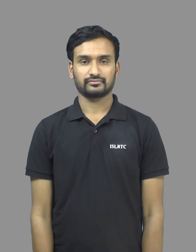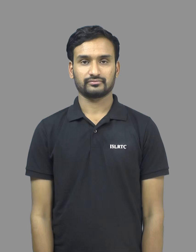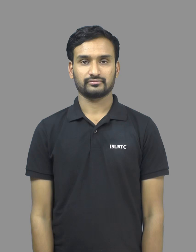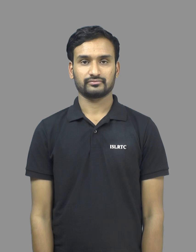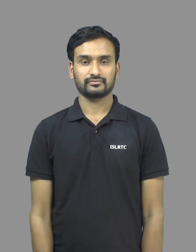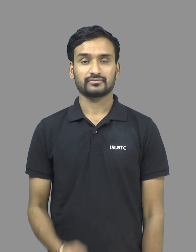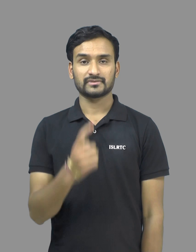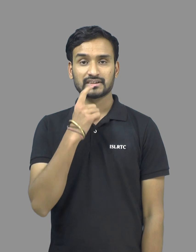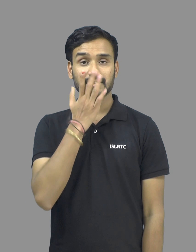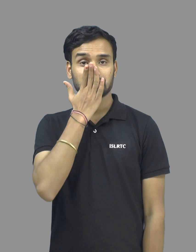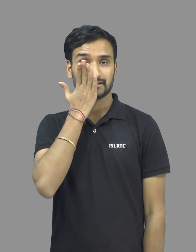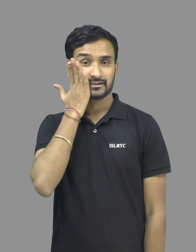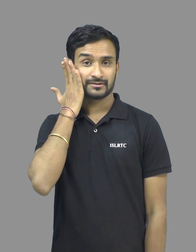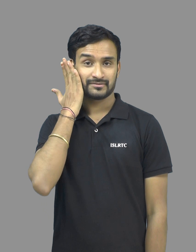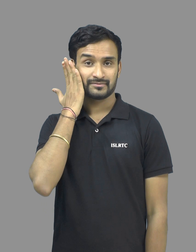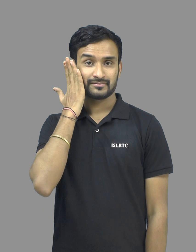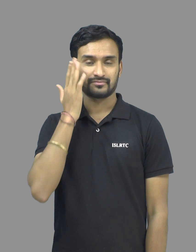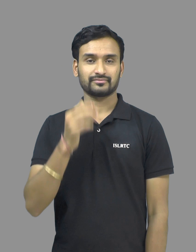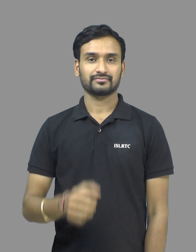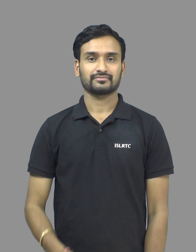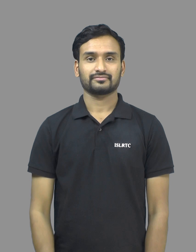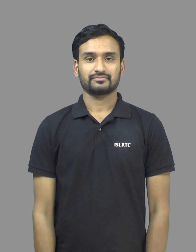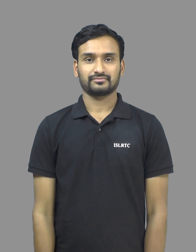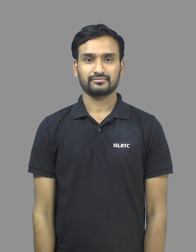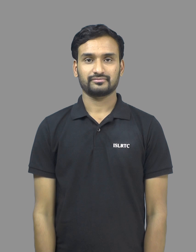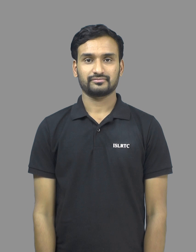Fair